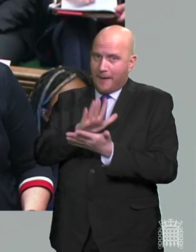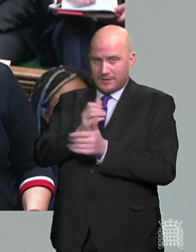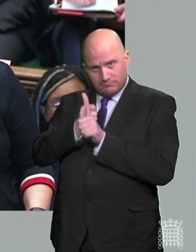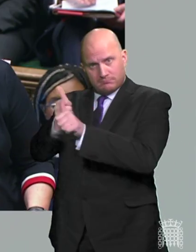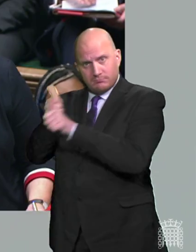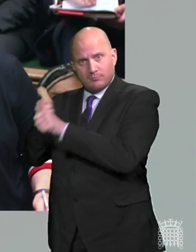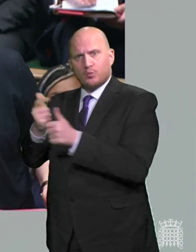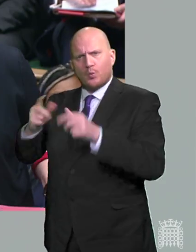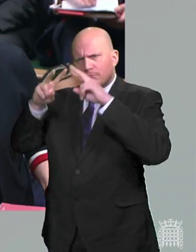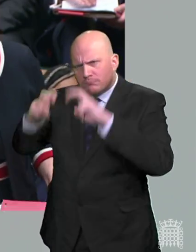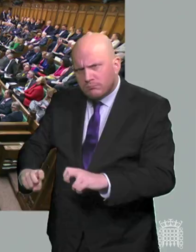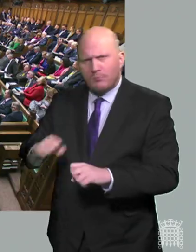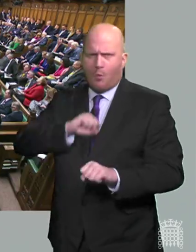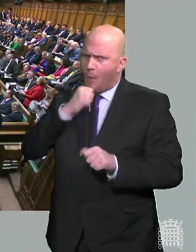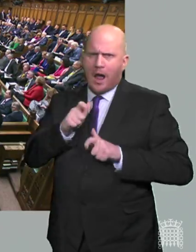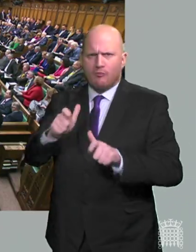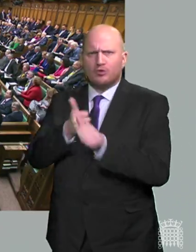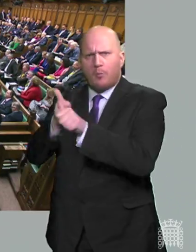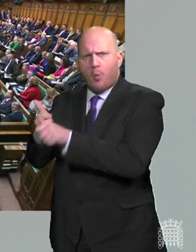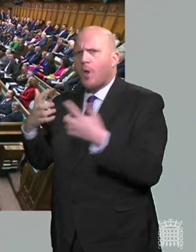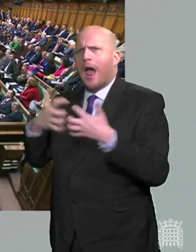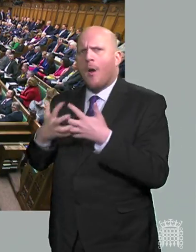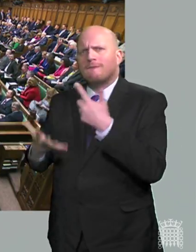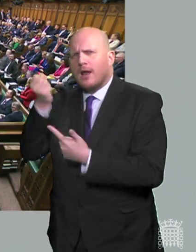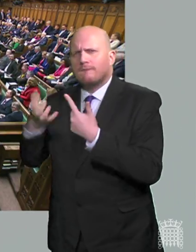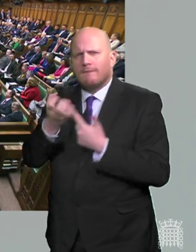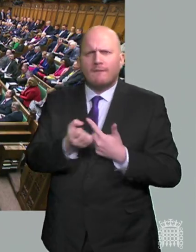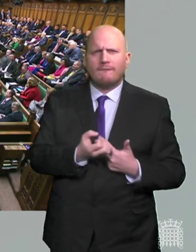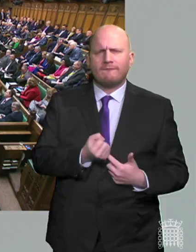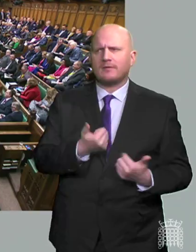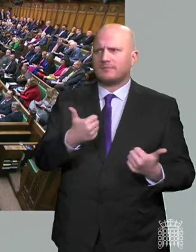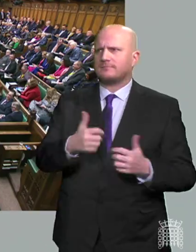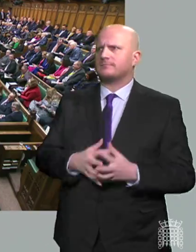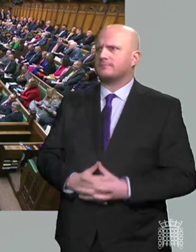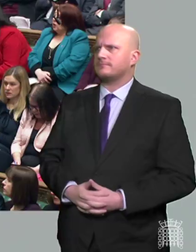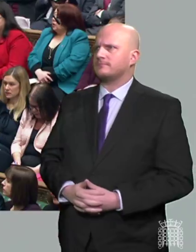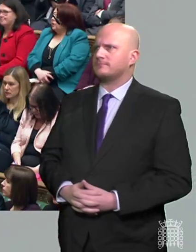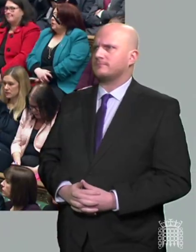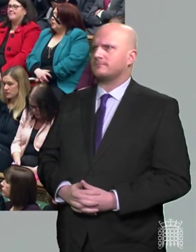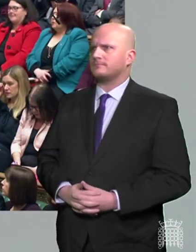We will not stop providing that support.